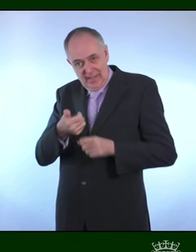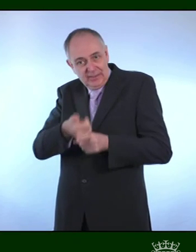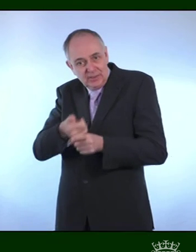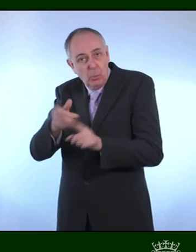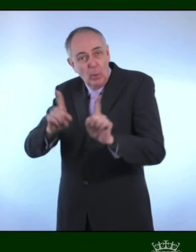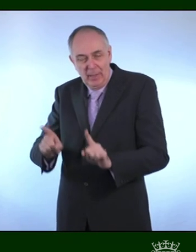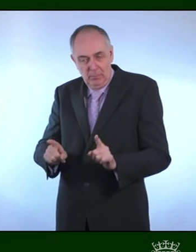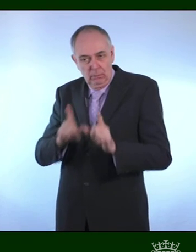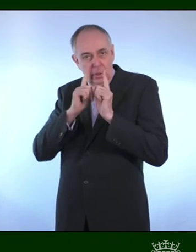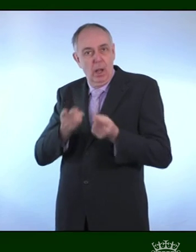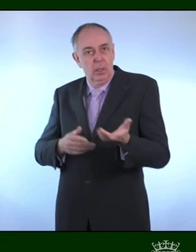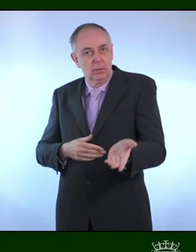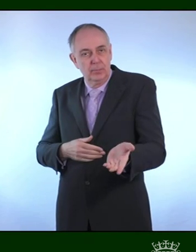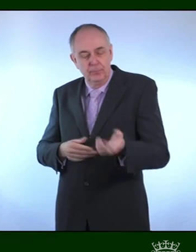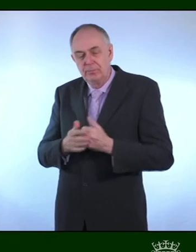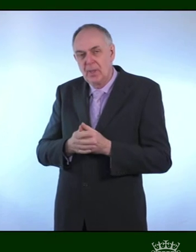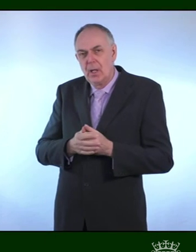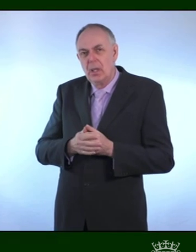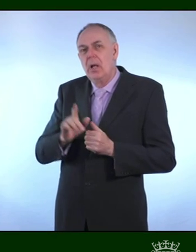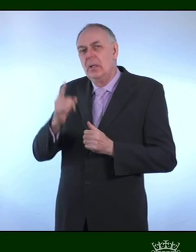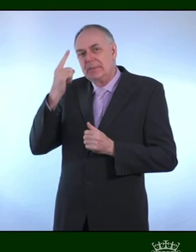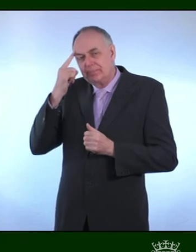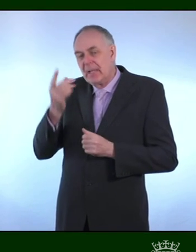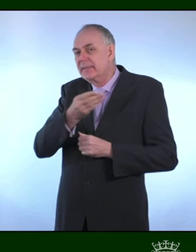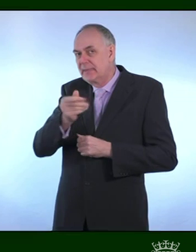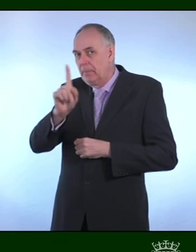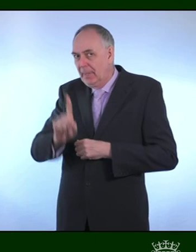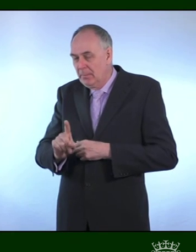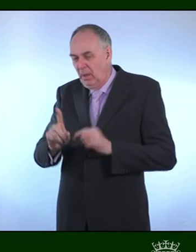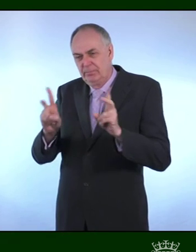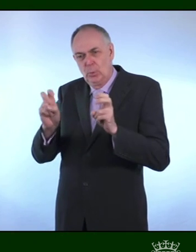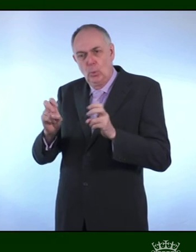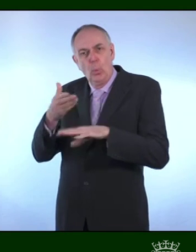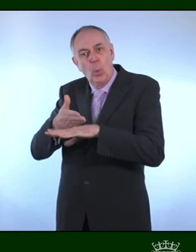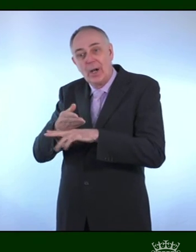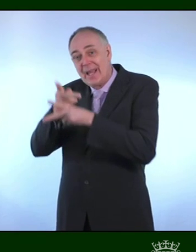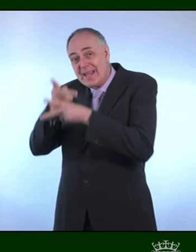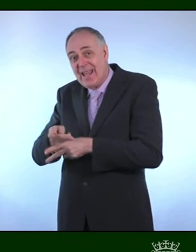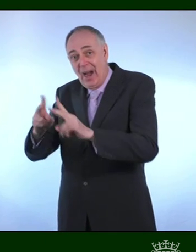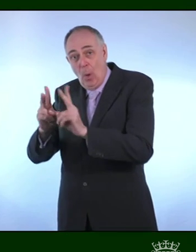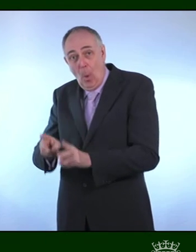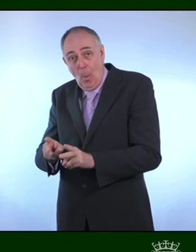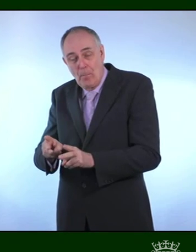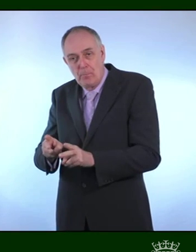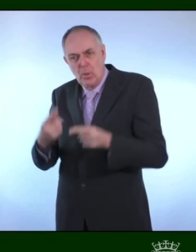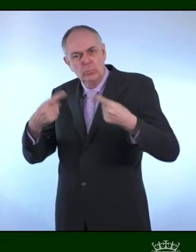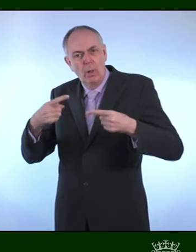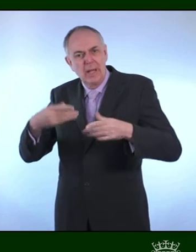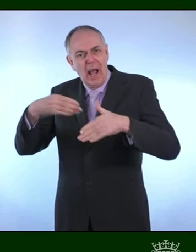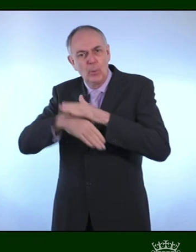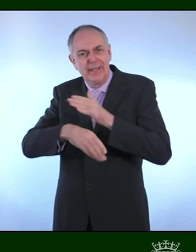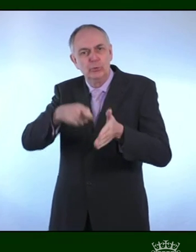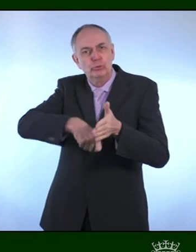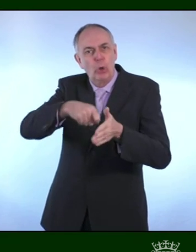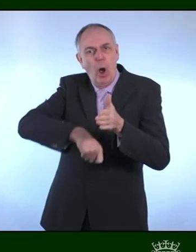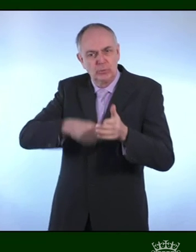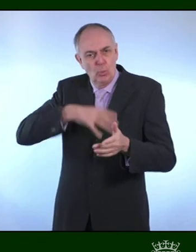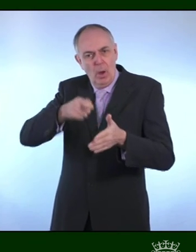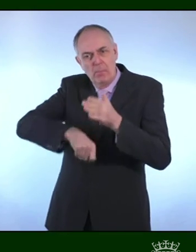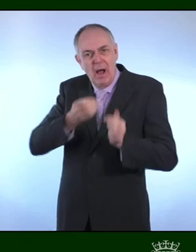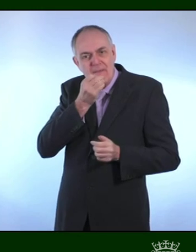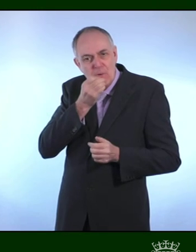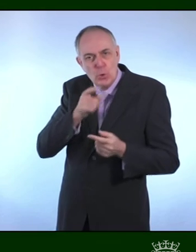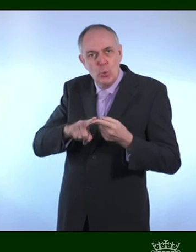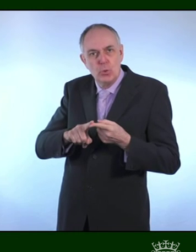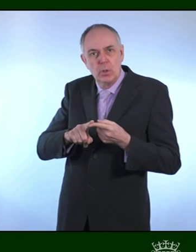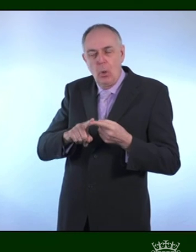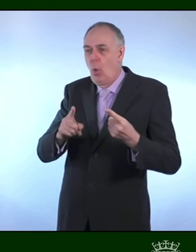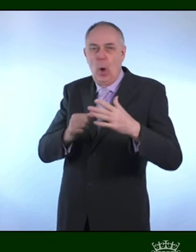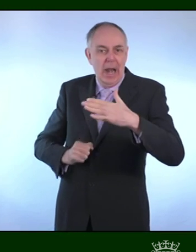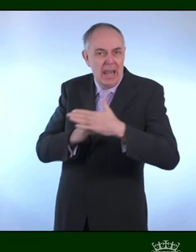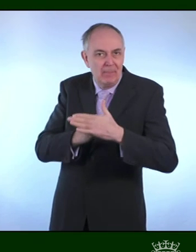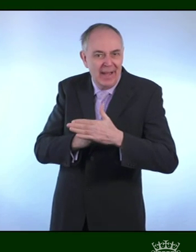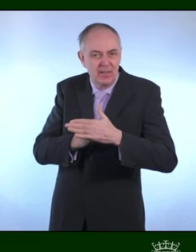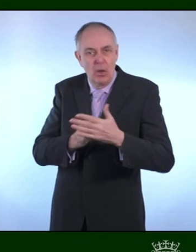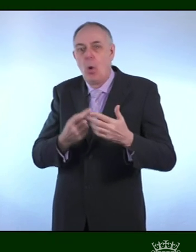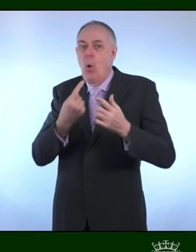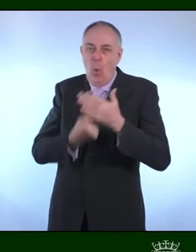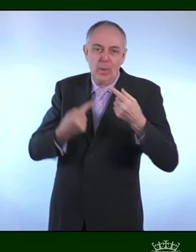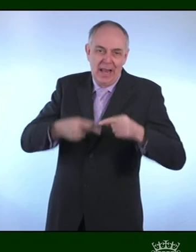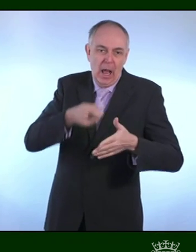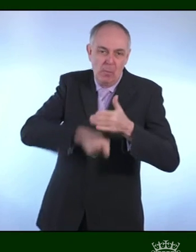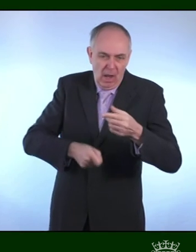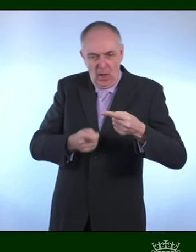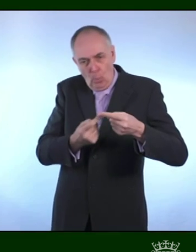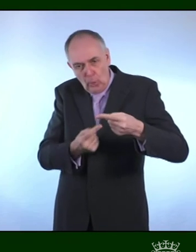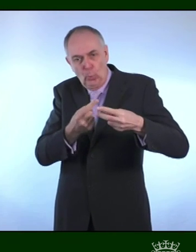There are reports that care-home workers are being turned away from supermarkets in relation to priority shopping and not being allowed to buy more than certain items that they desperately need to feed their residents.